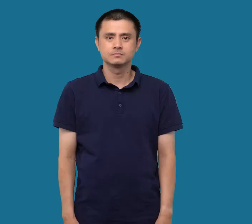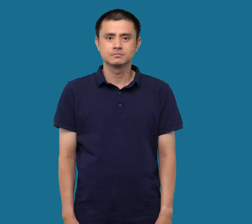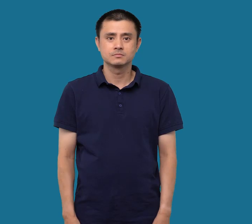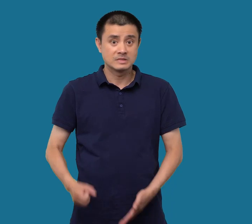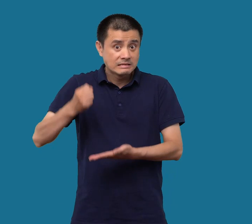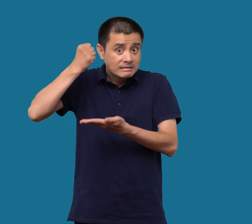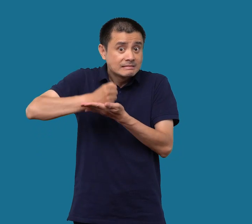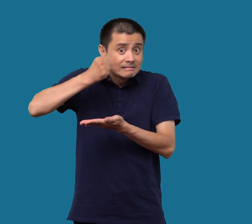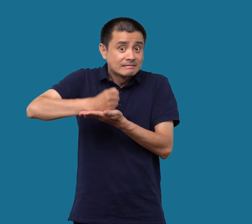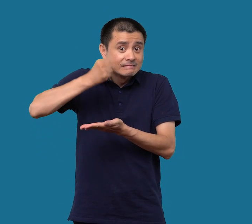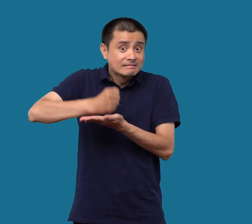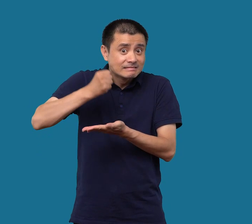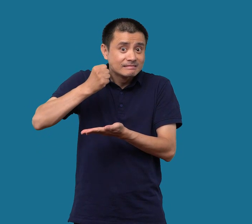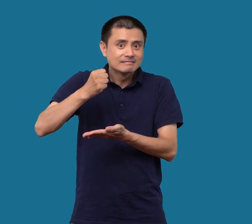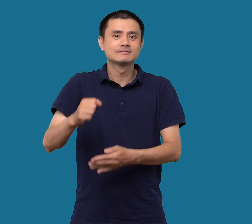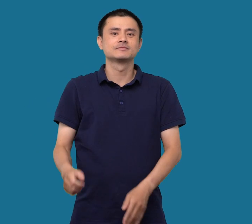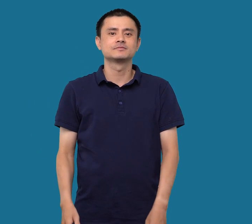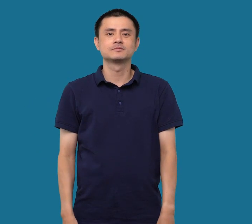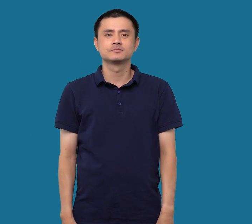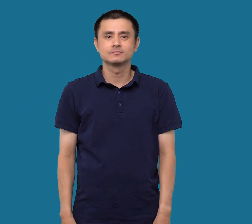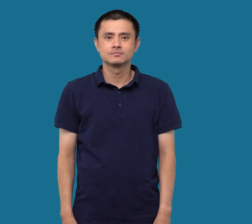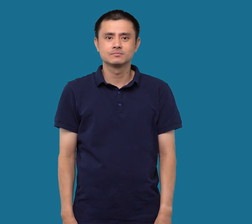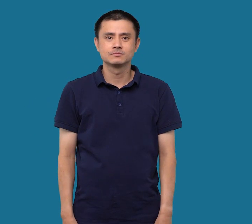giã